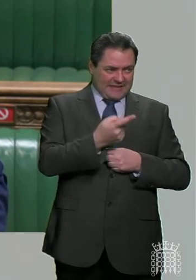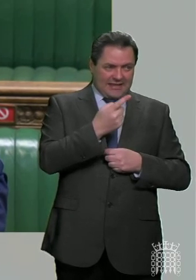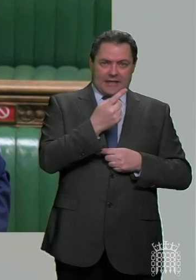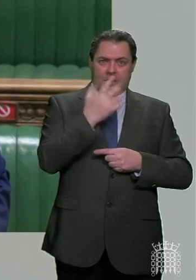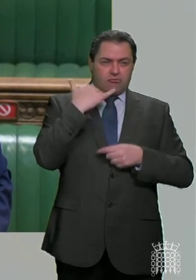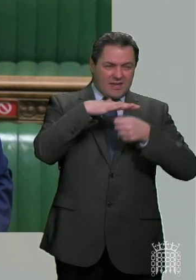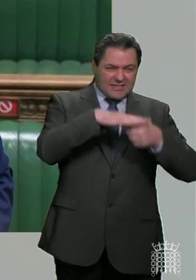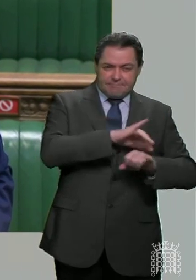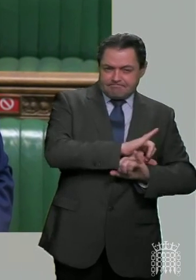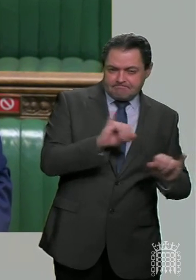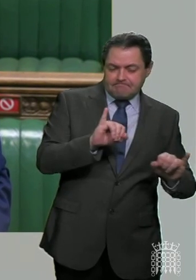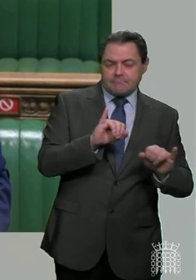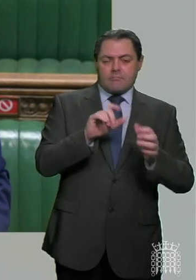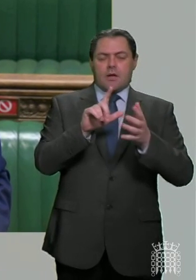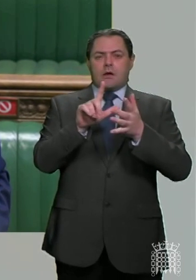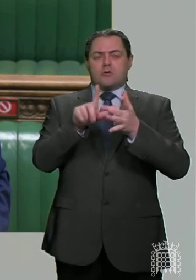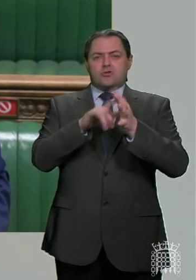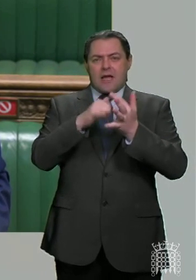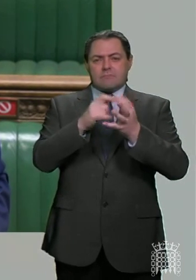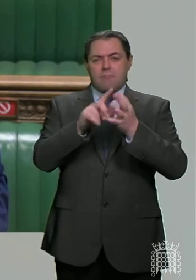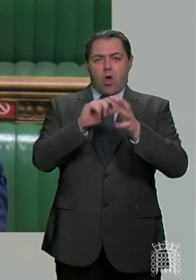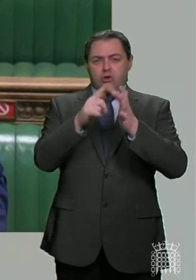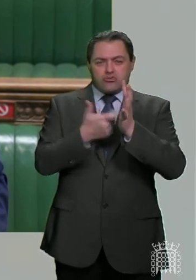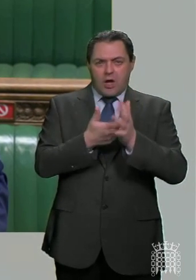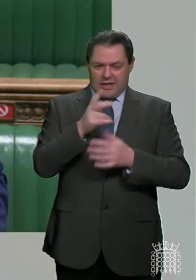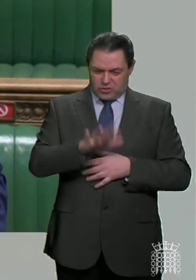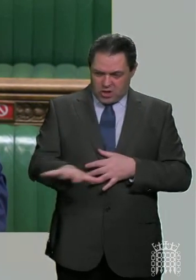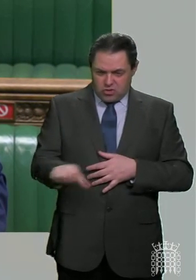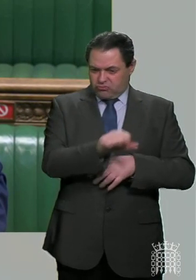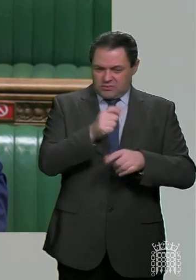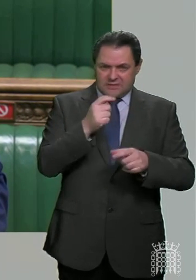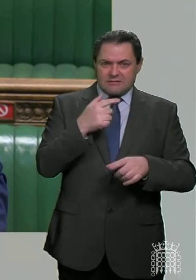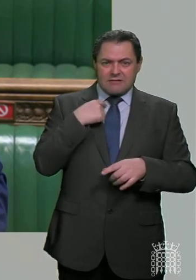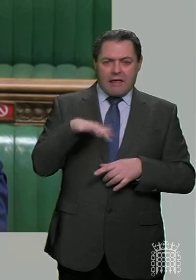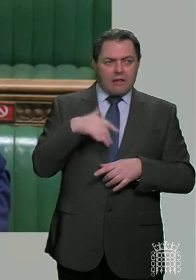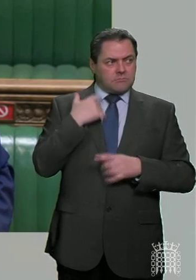The James Bulger case made us question the nature of our society and the safety of our children.